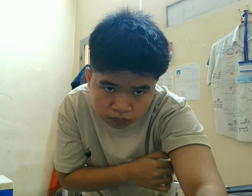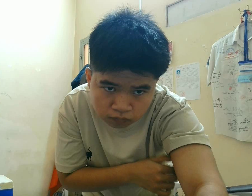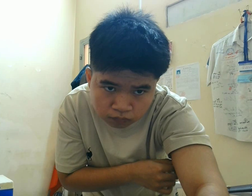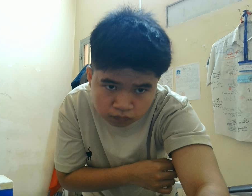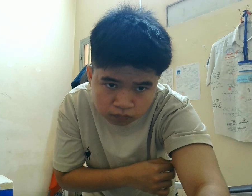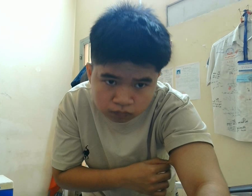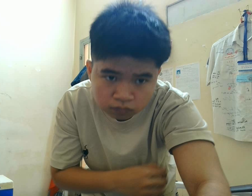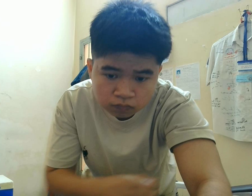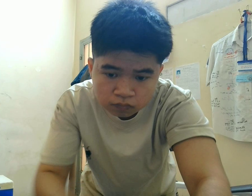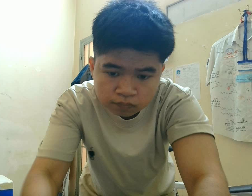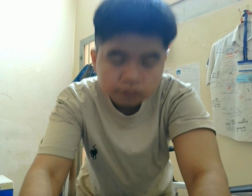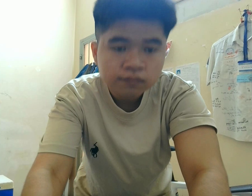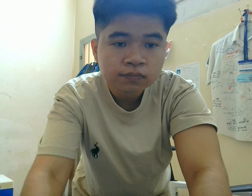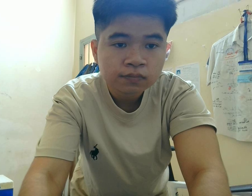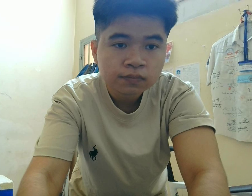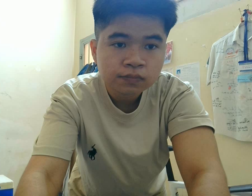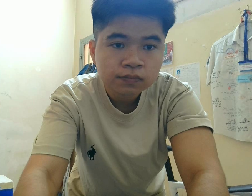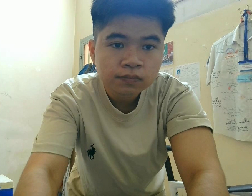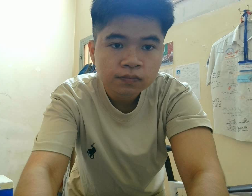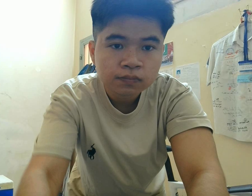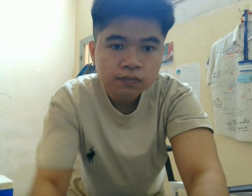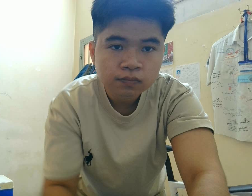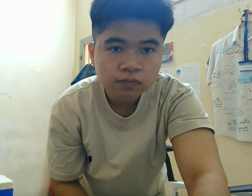cai nhau